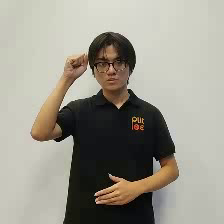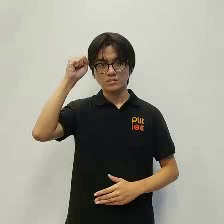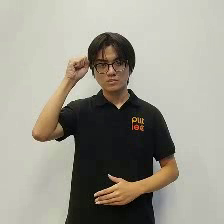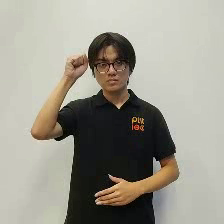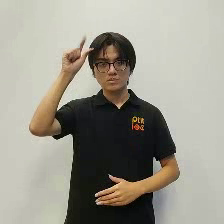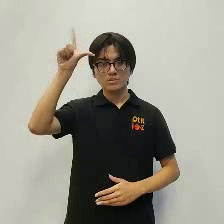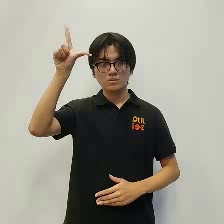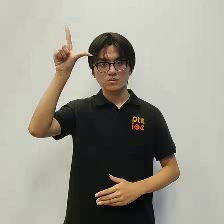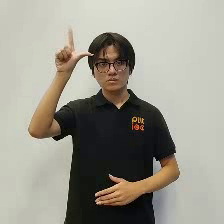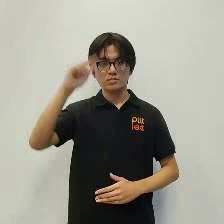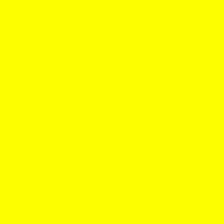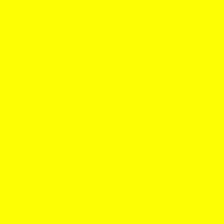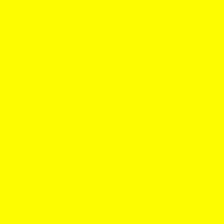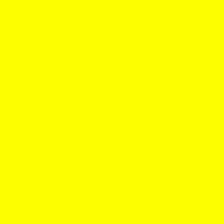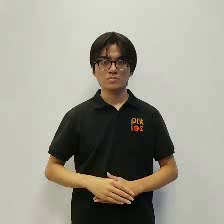Thức dậy